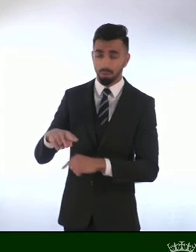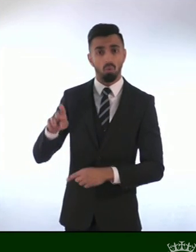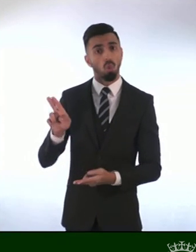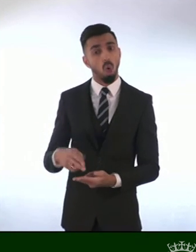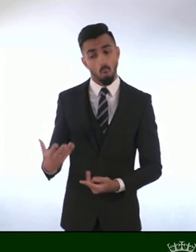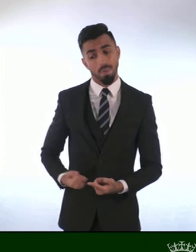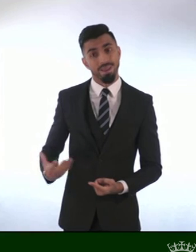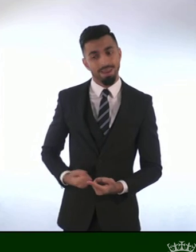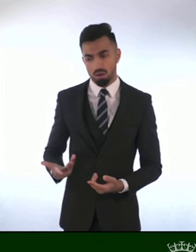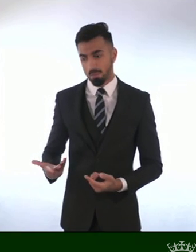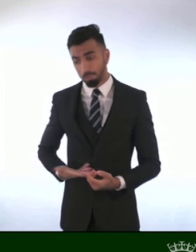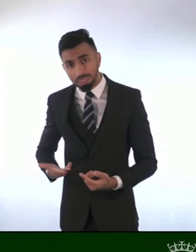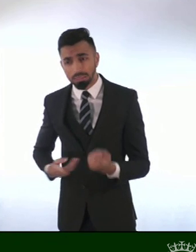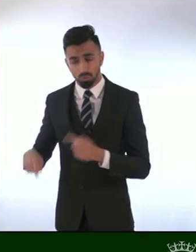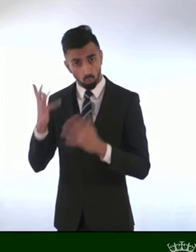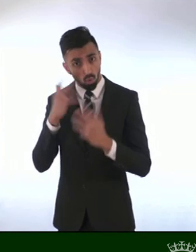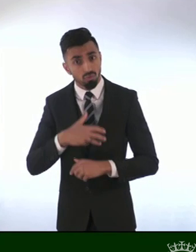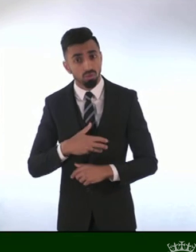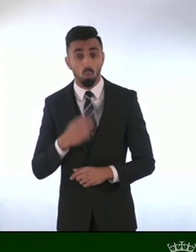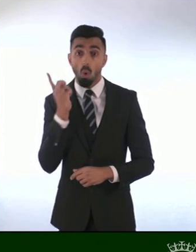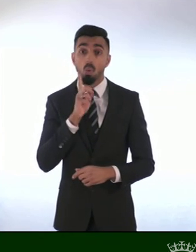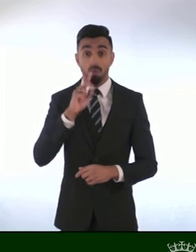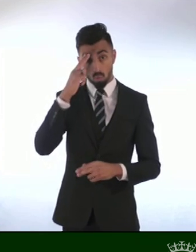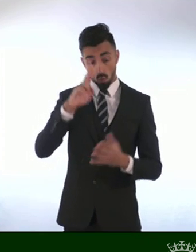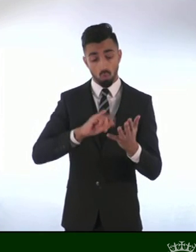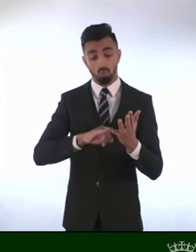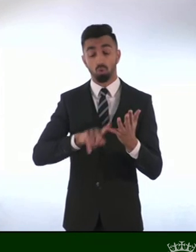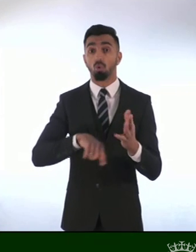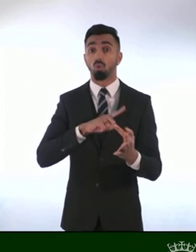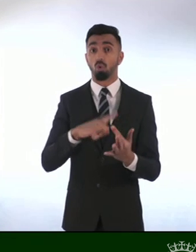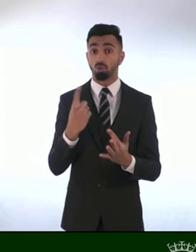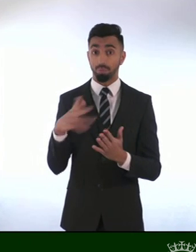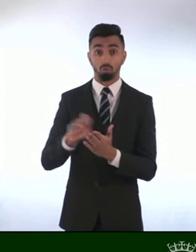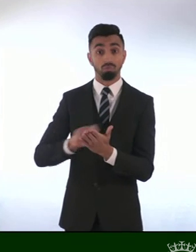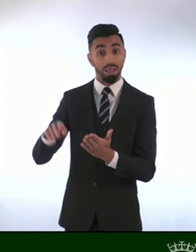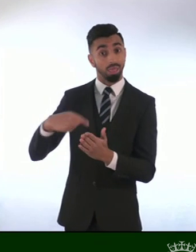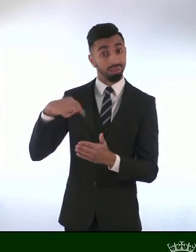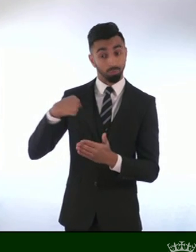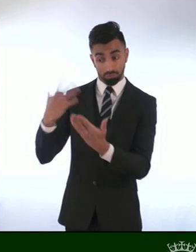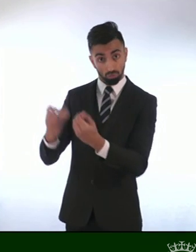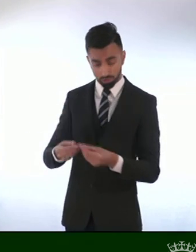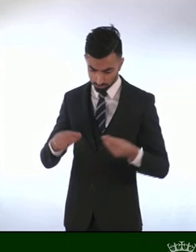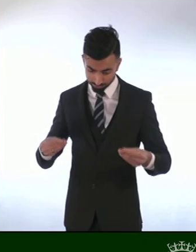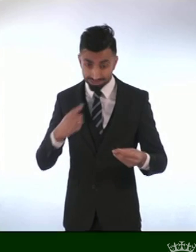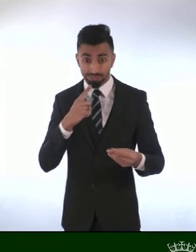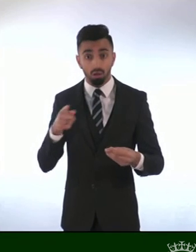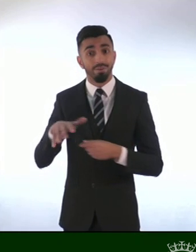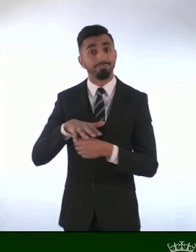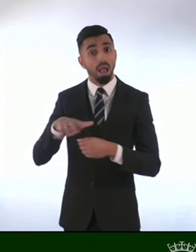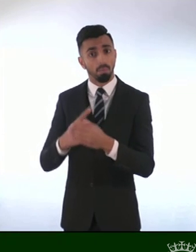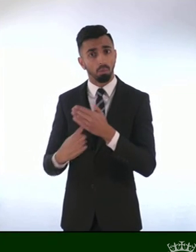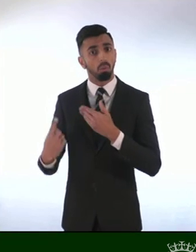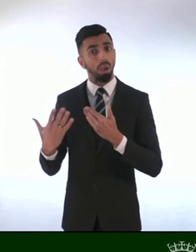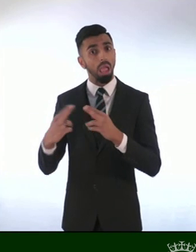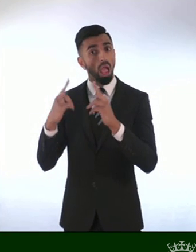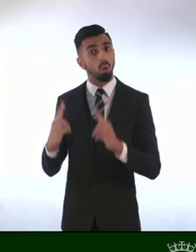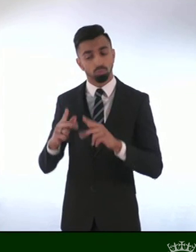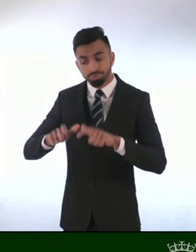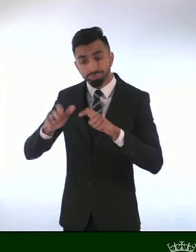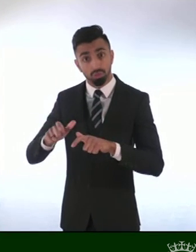Sue wrote to me this week. Her family is in isolation, and she says the current £94.25 a week statutory sick pay is